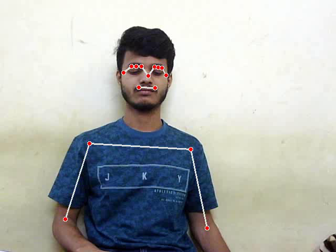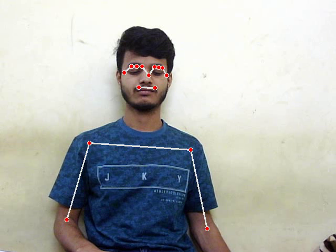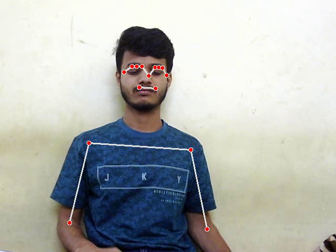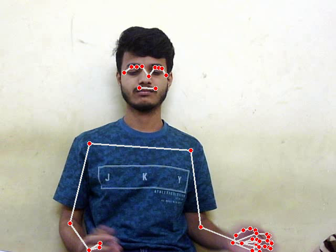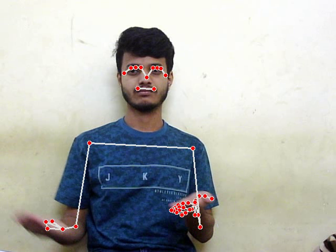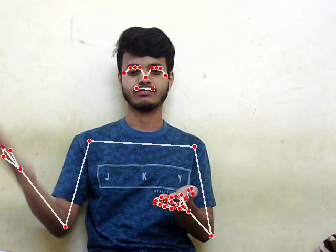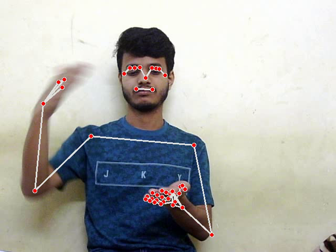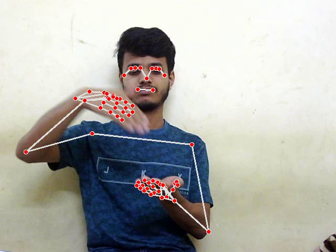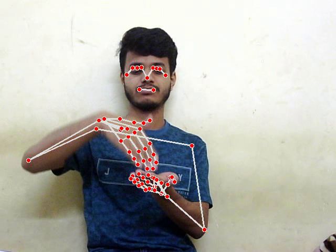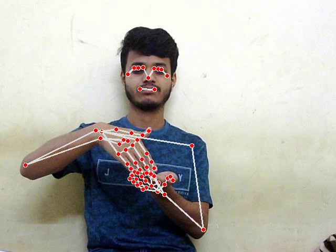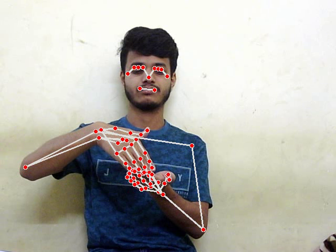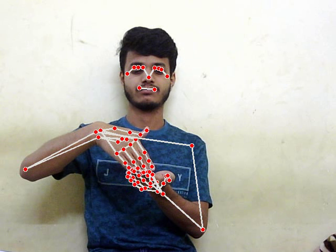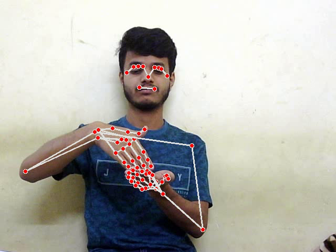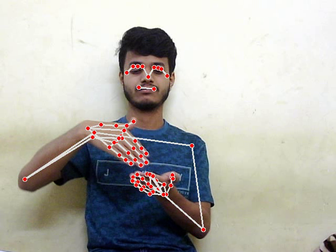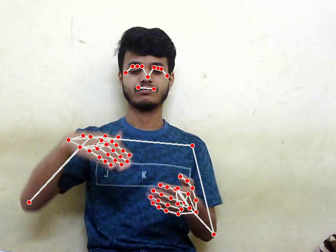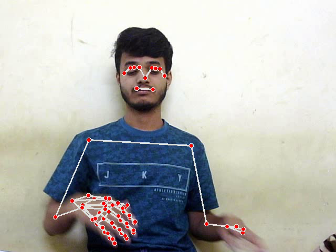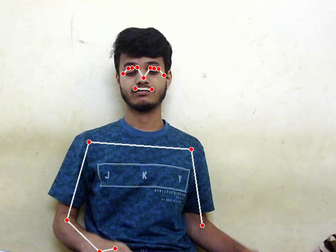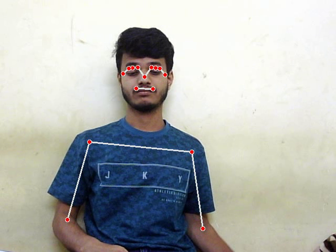again